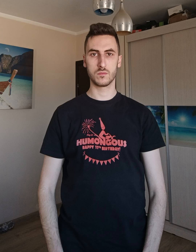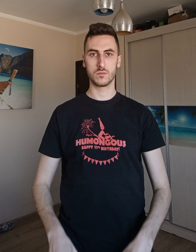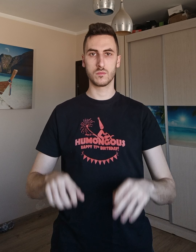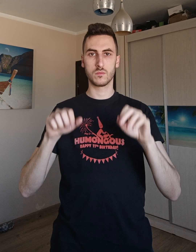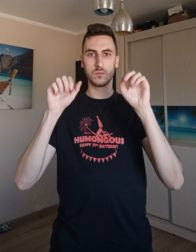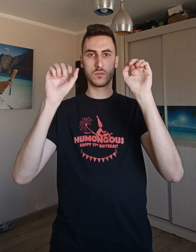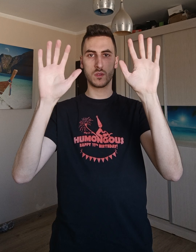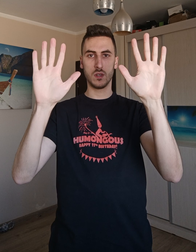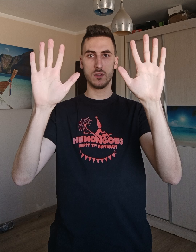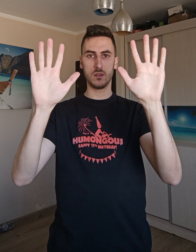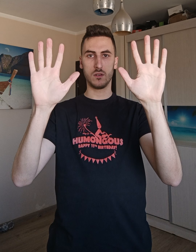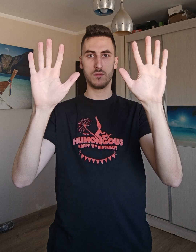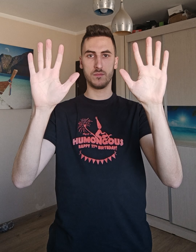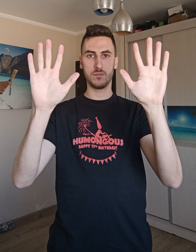עשר